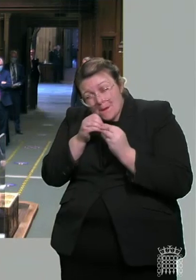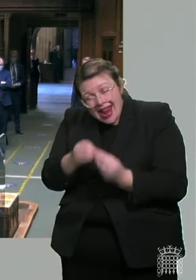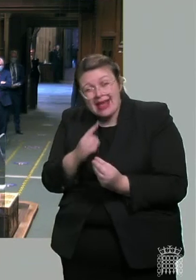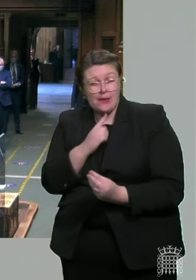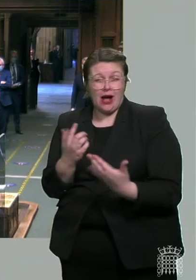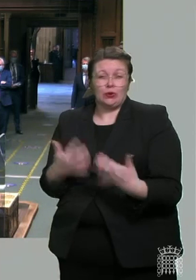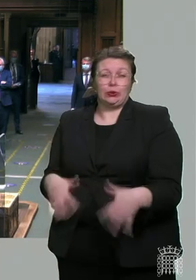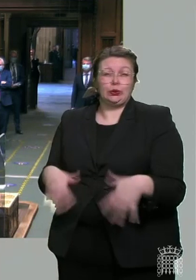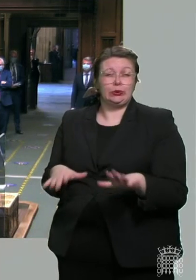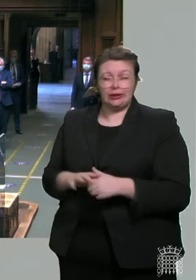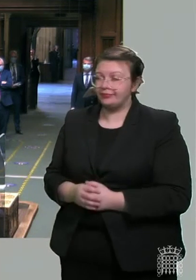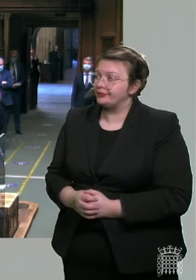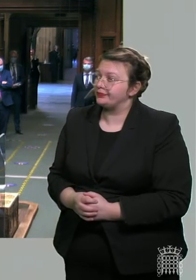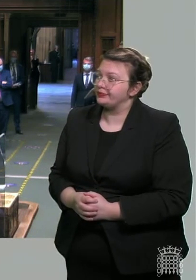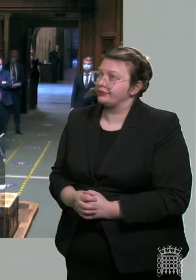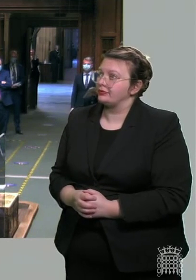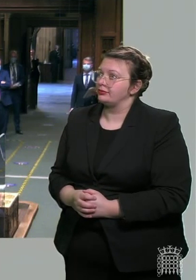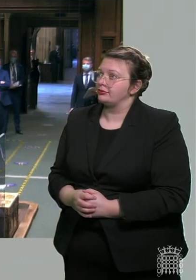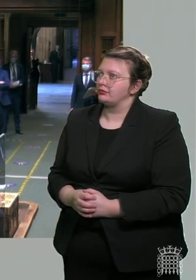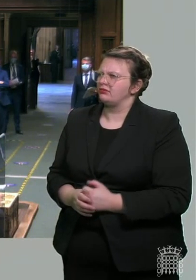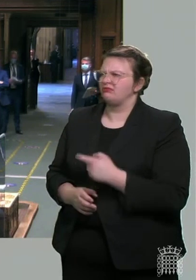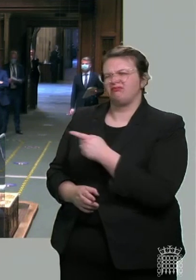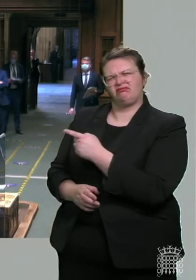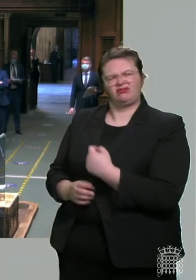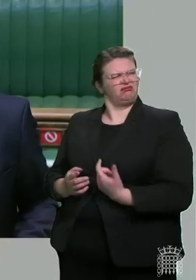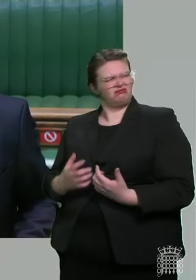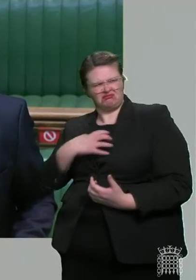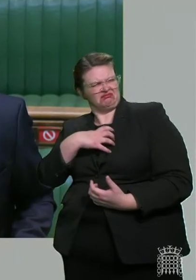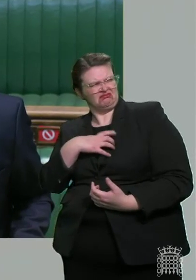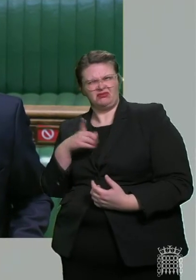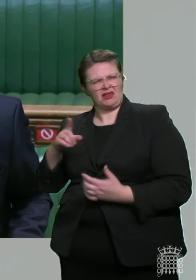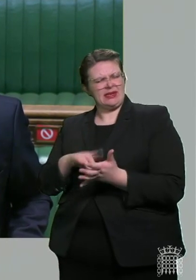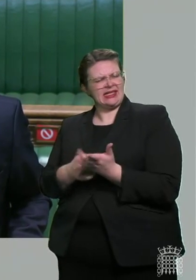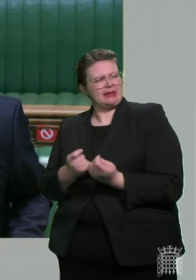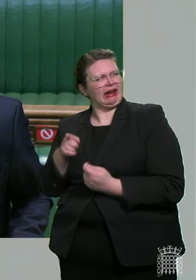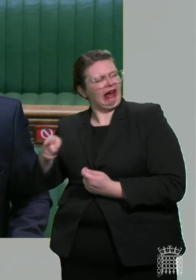The Prime Minister says the system is very robust in relation to arms sales.